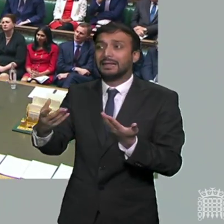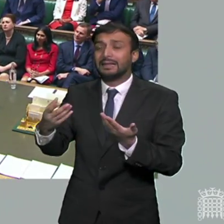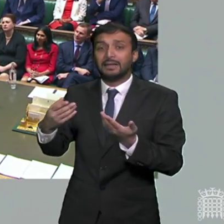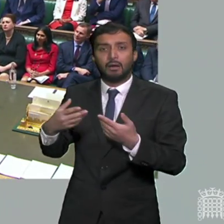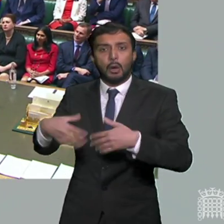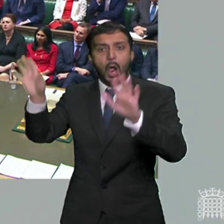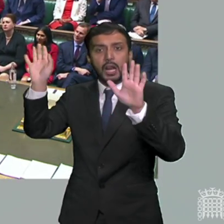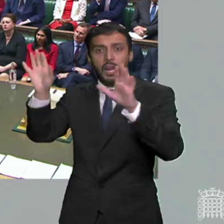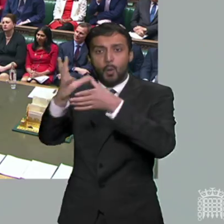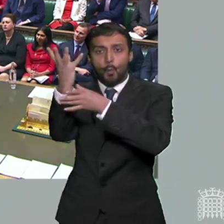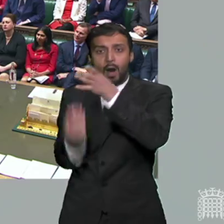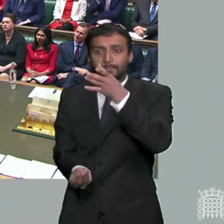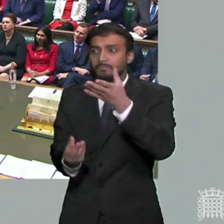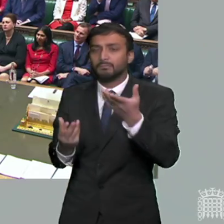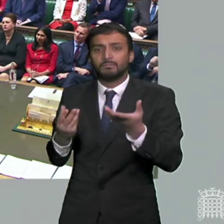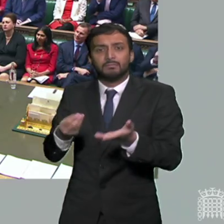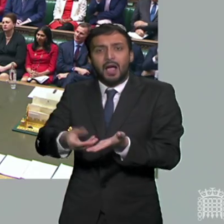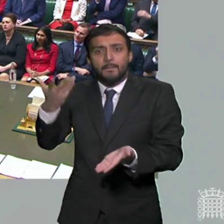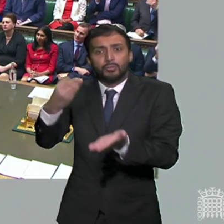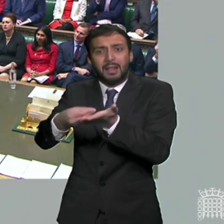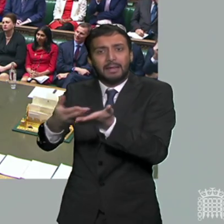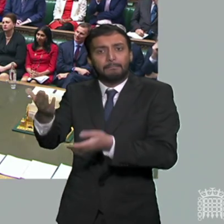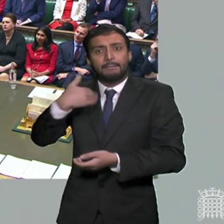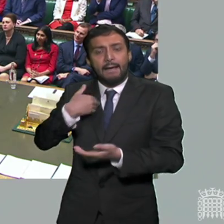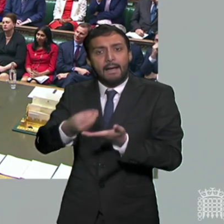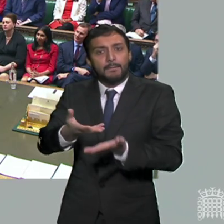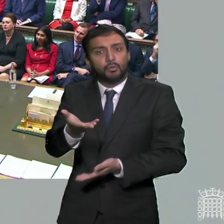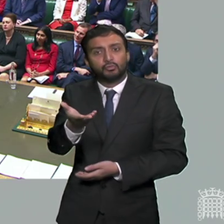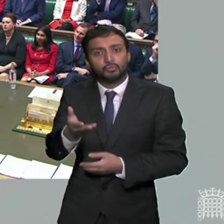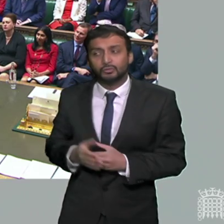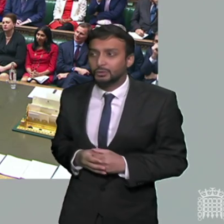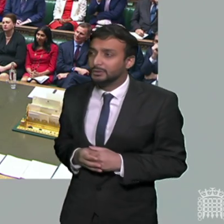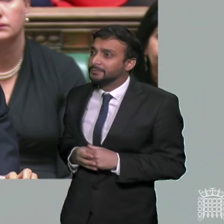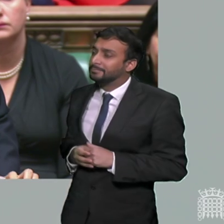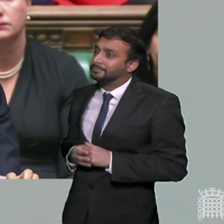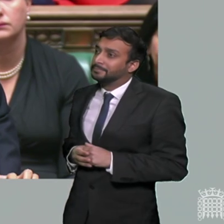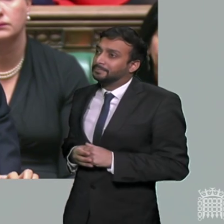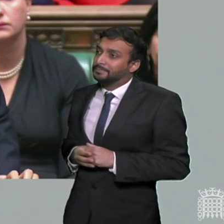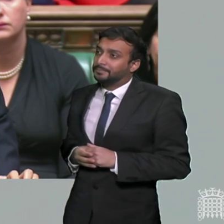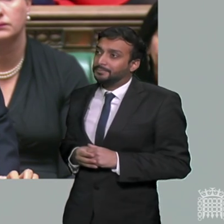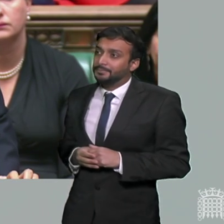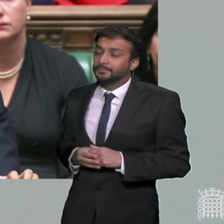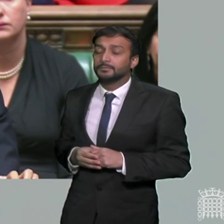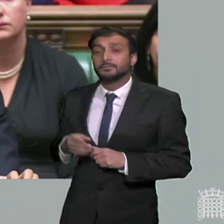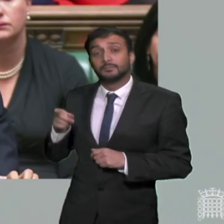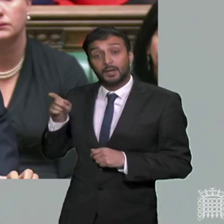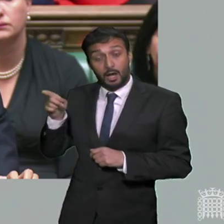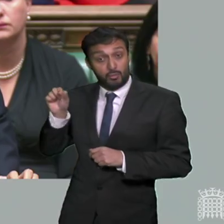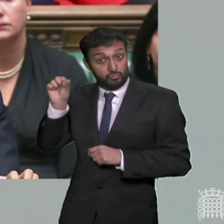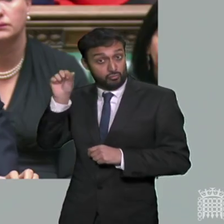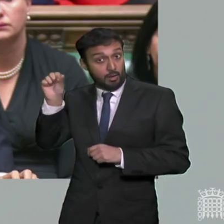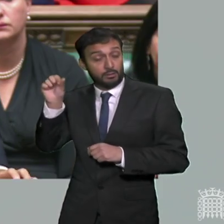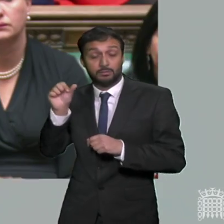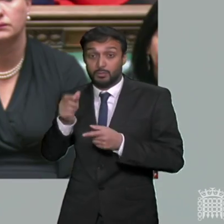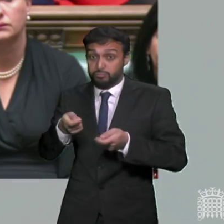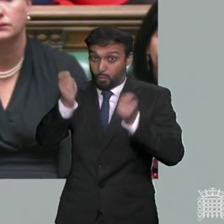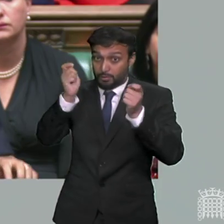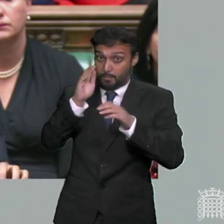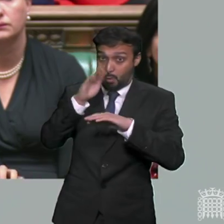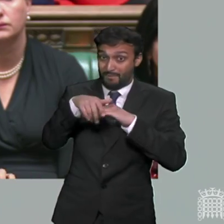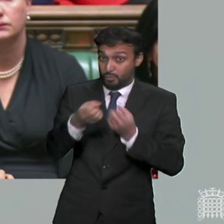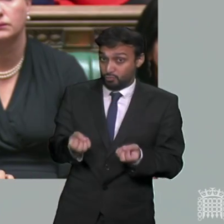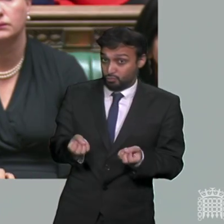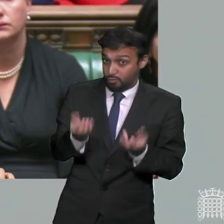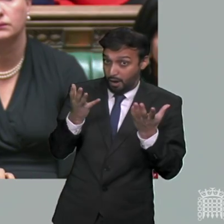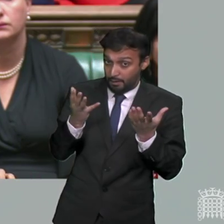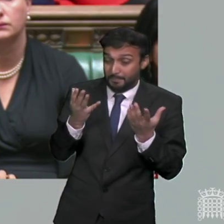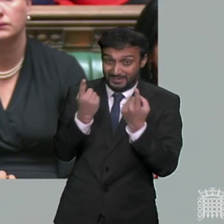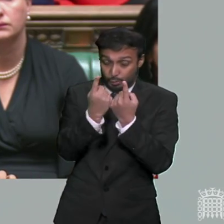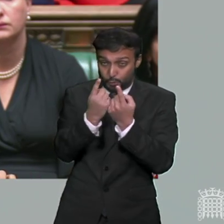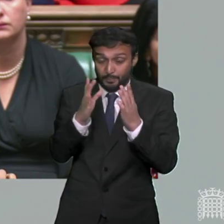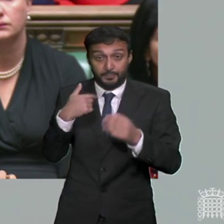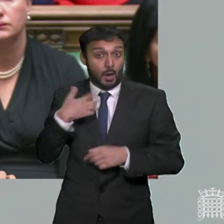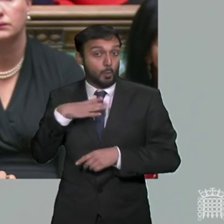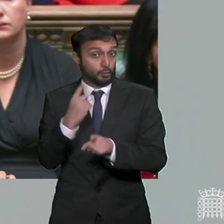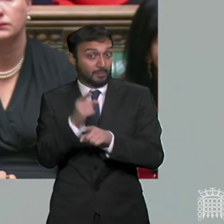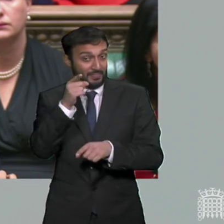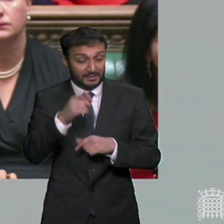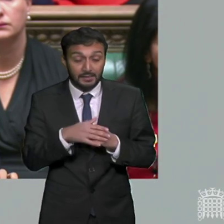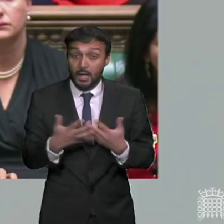It is right that the right honourable and learned Gentleman has brought up legislation with regard to strikes; I am very happy to address that.